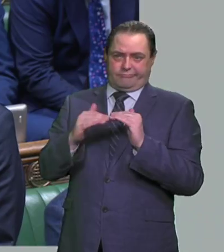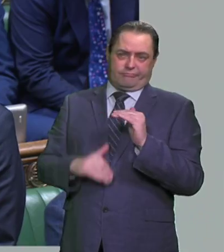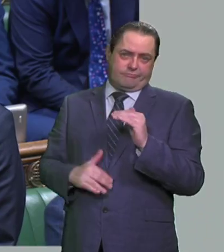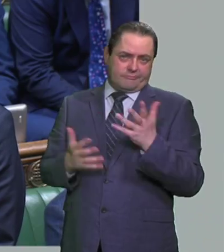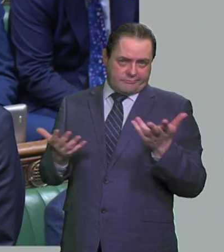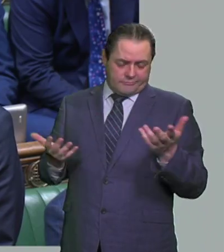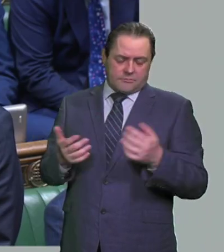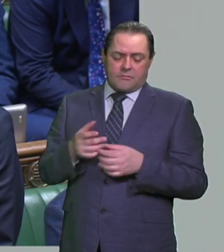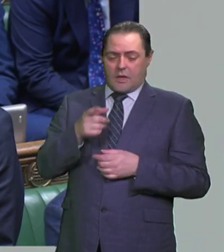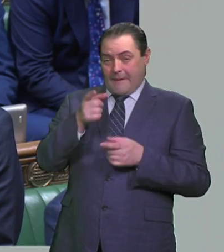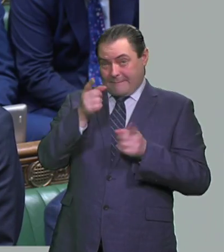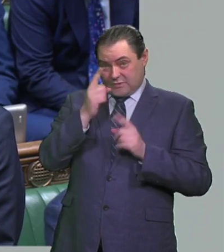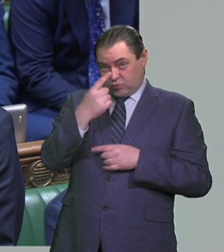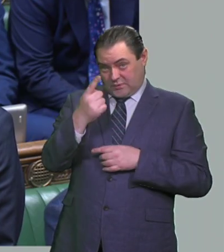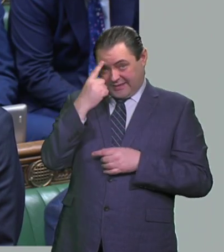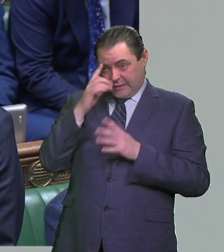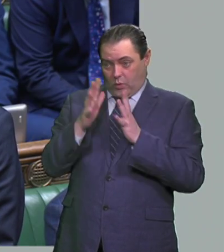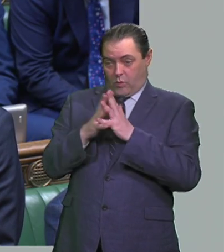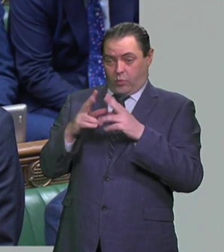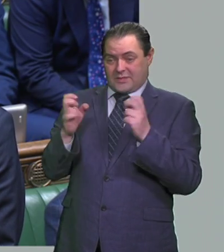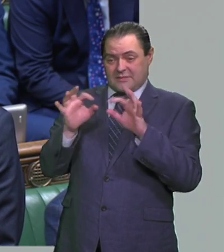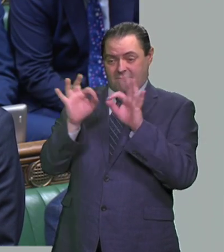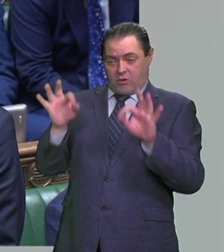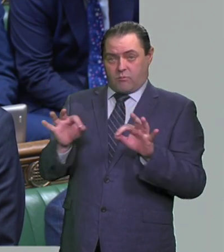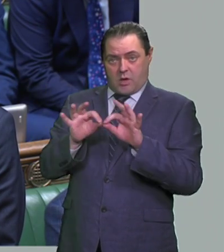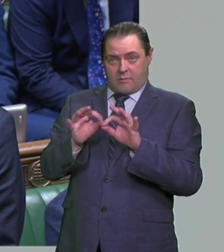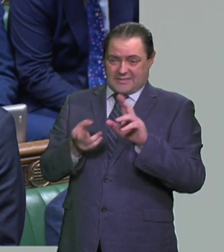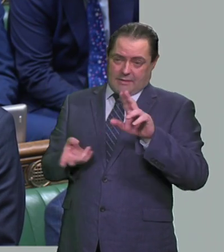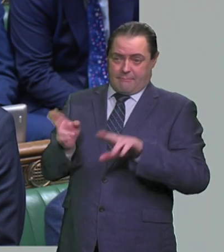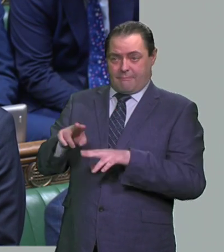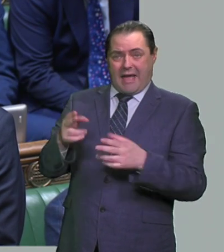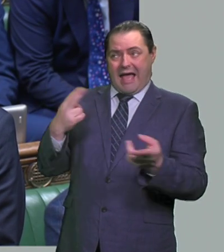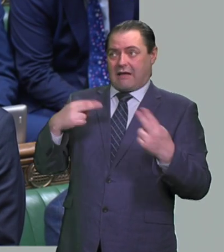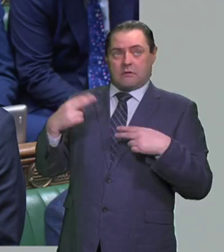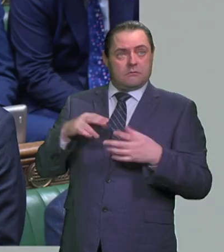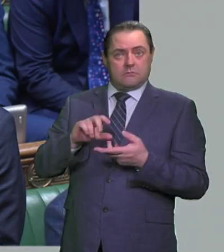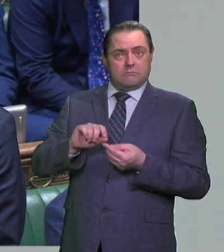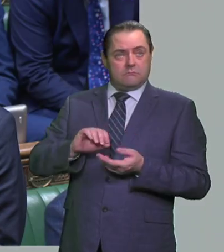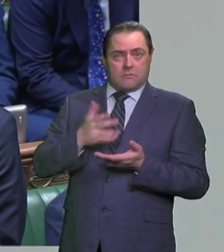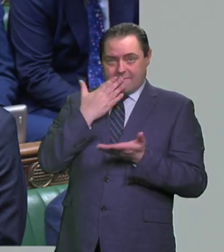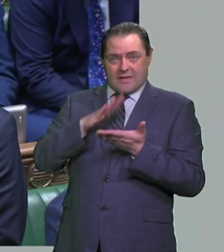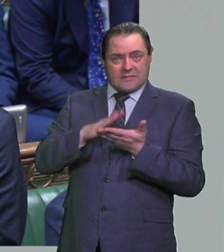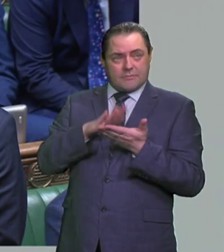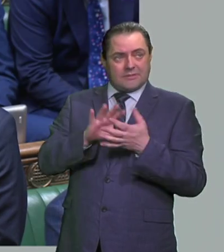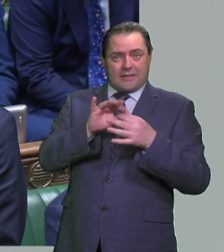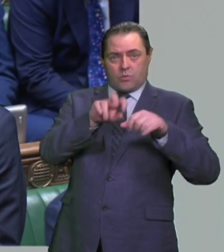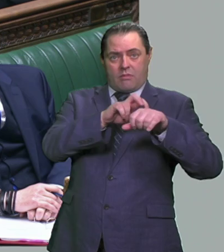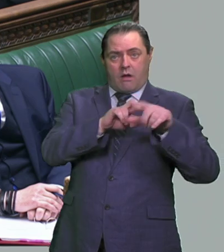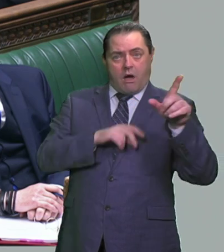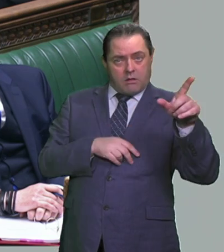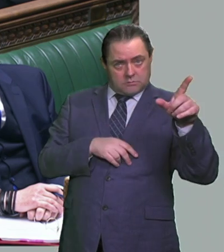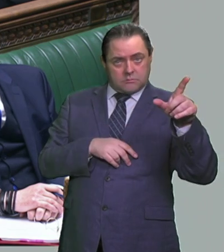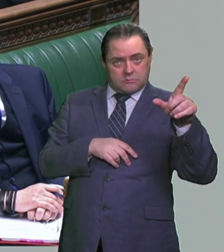Does the Minister believe that the Windsor framework will undo the proportion of the damage that has been done to the Northern Irish economy?